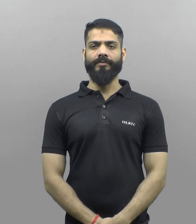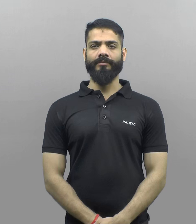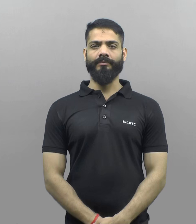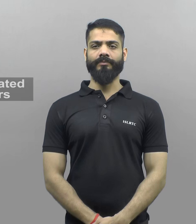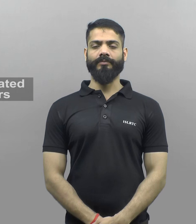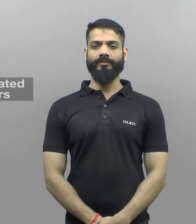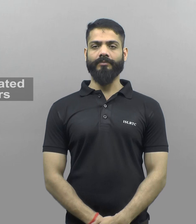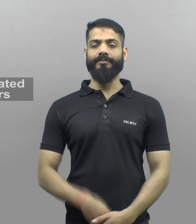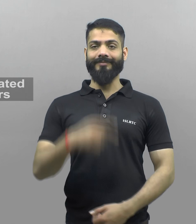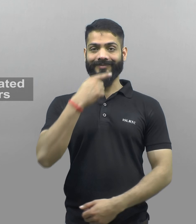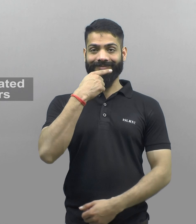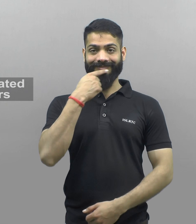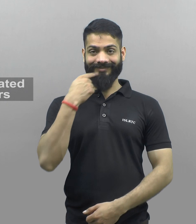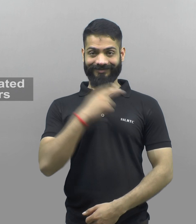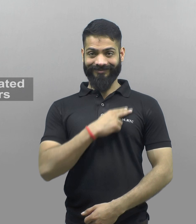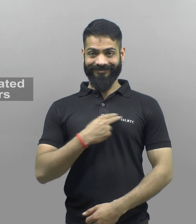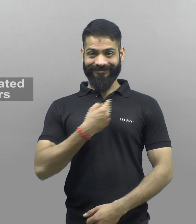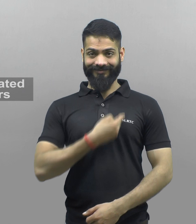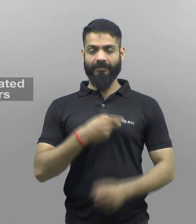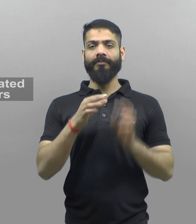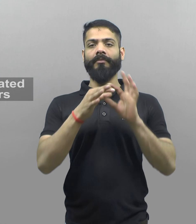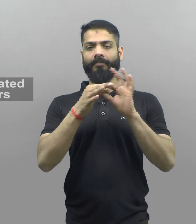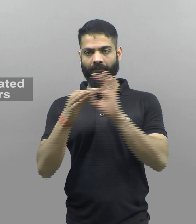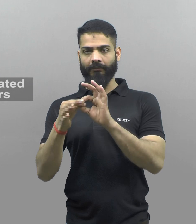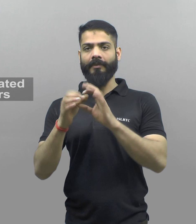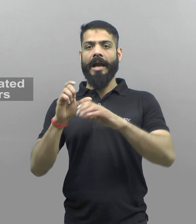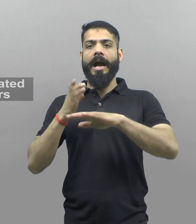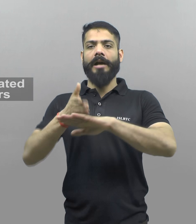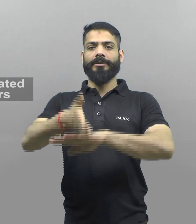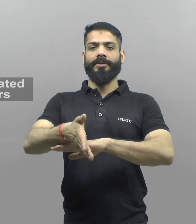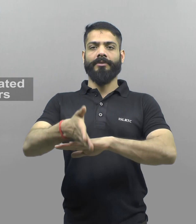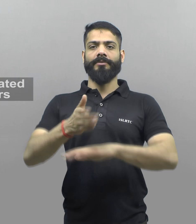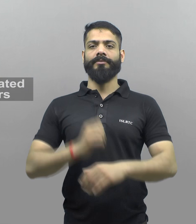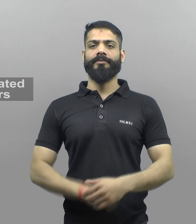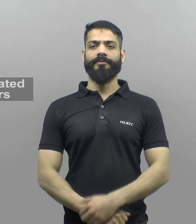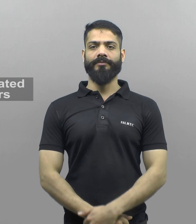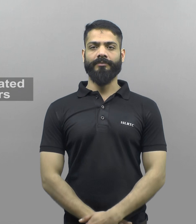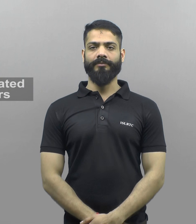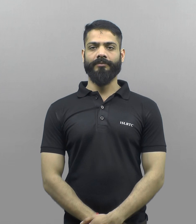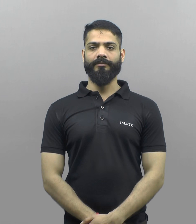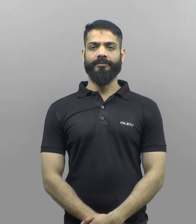Aids- Related Cancers